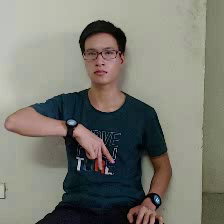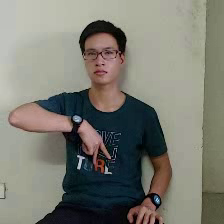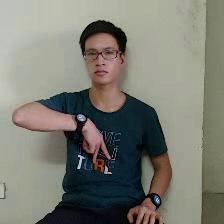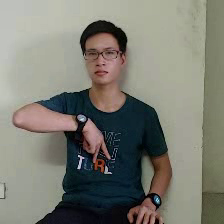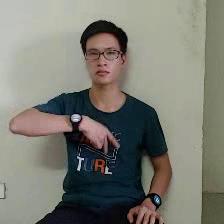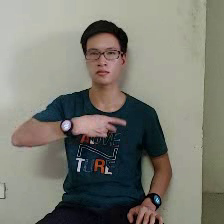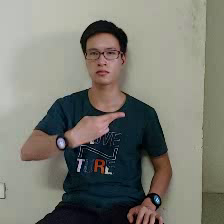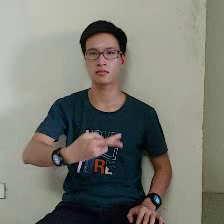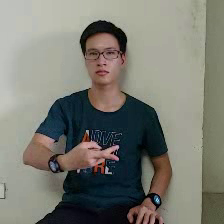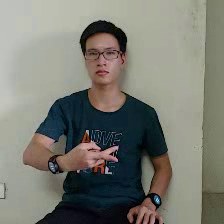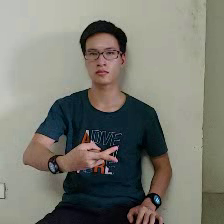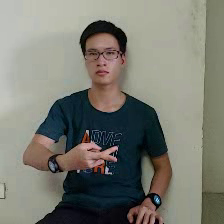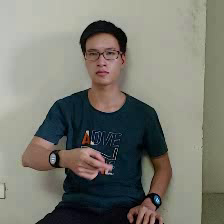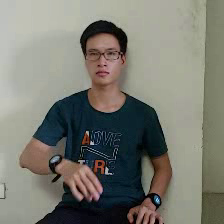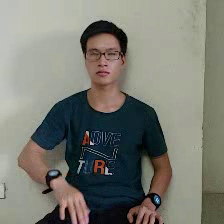Hy sinh